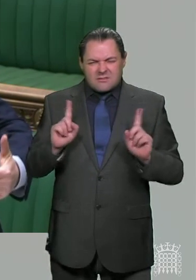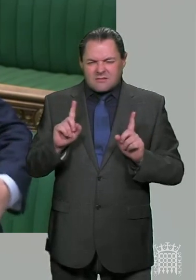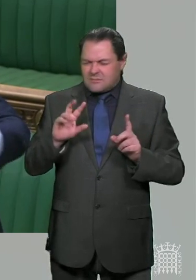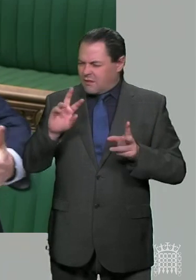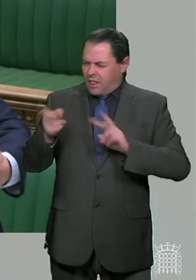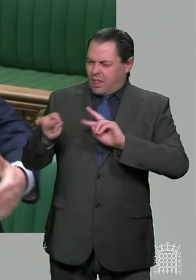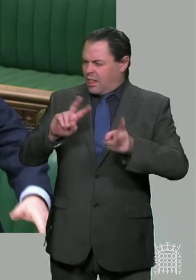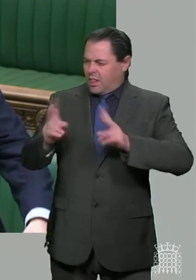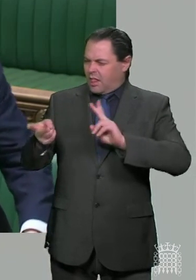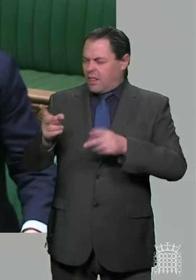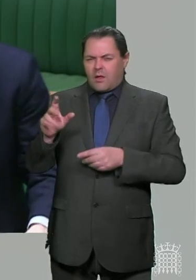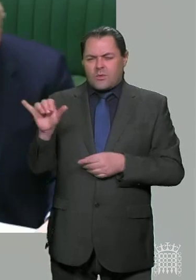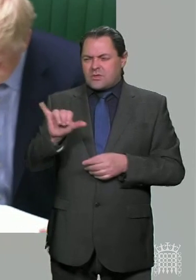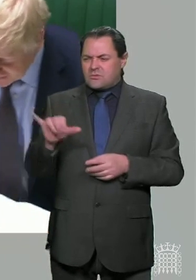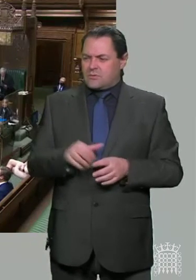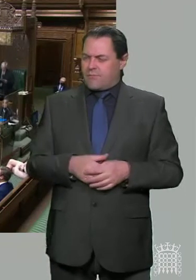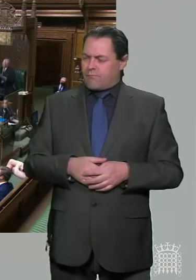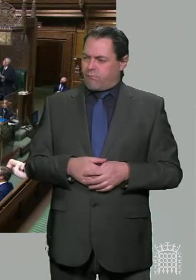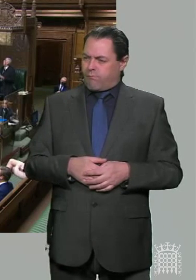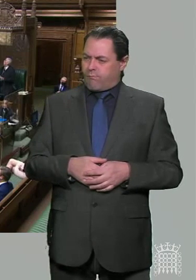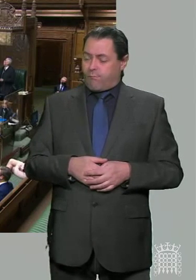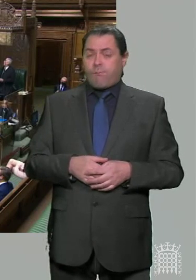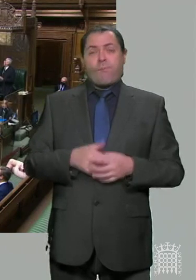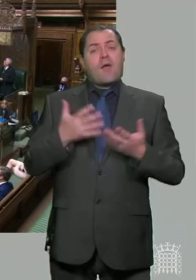Which side are they on? They have got to make their minds up.